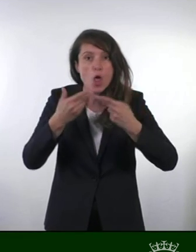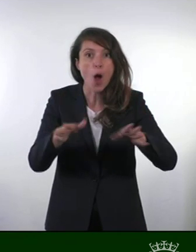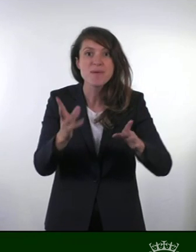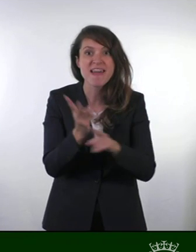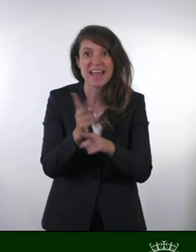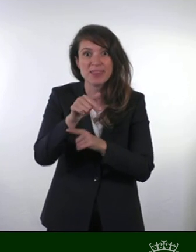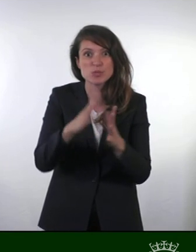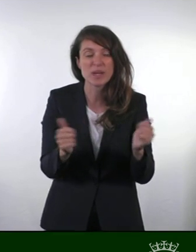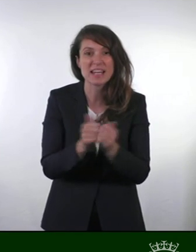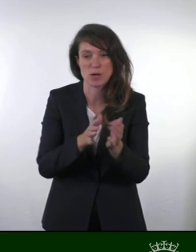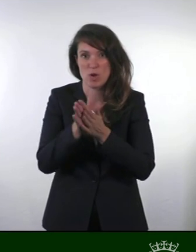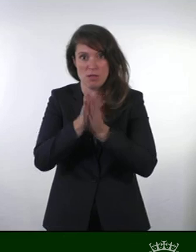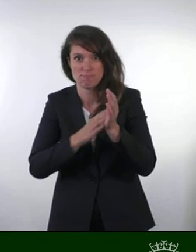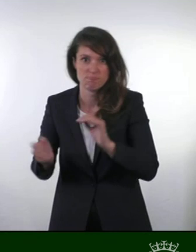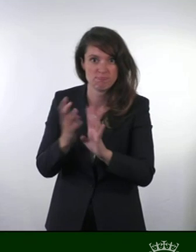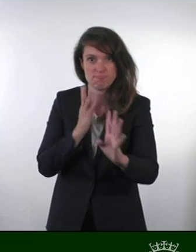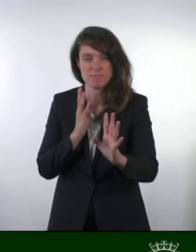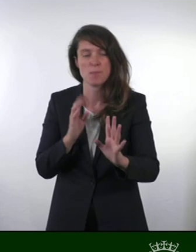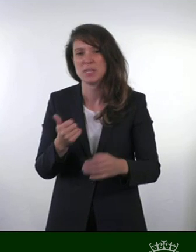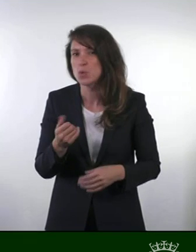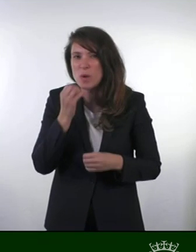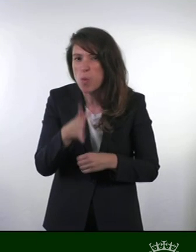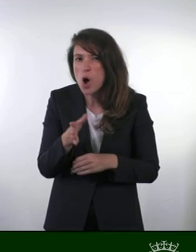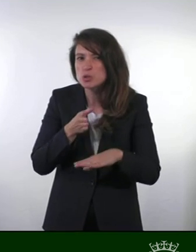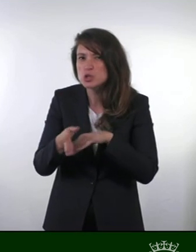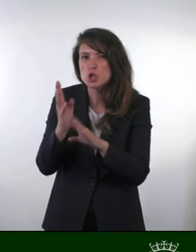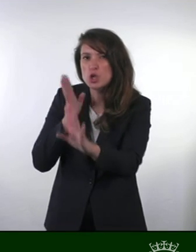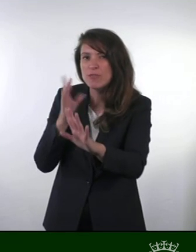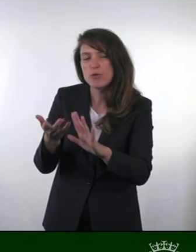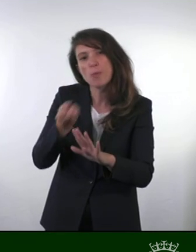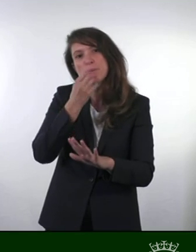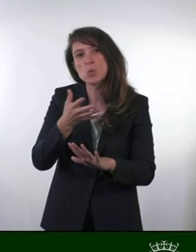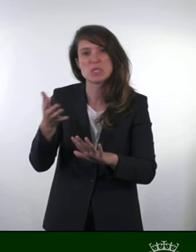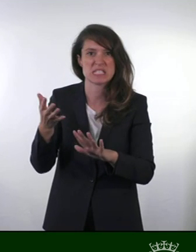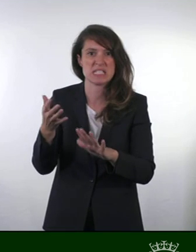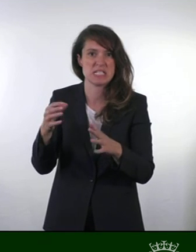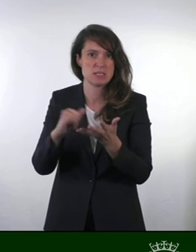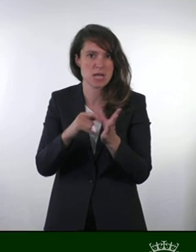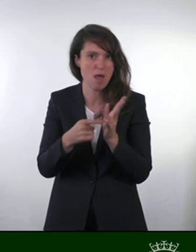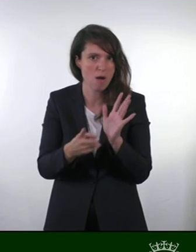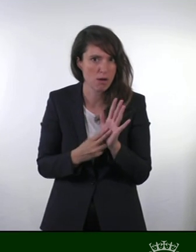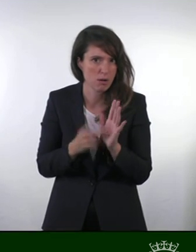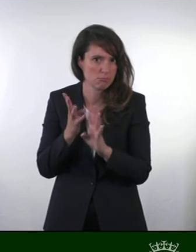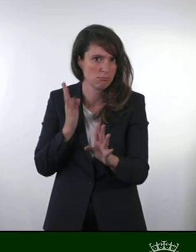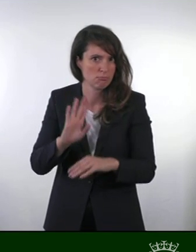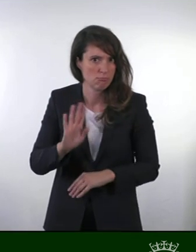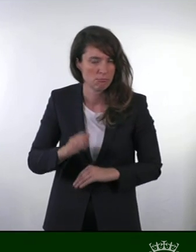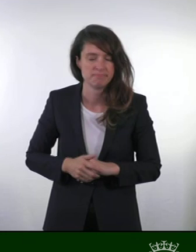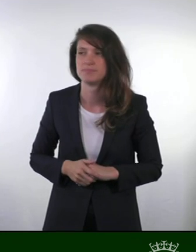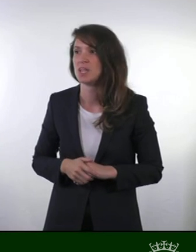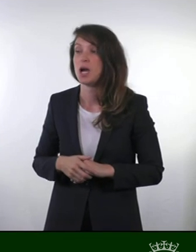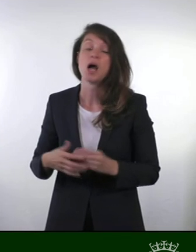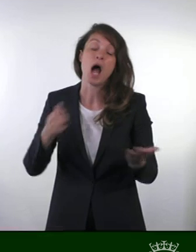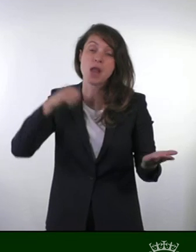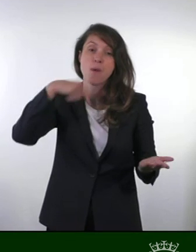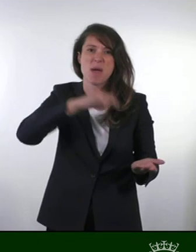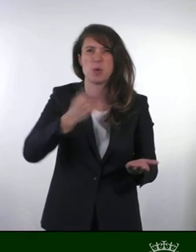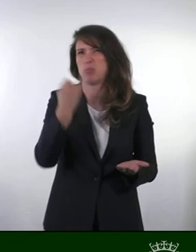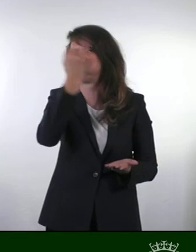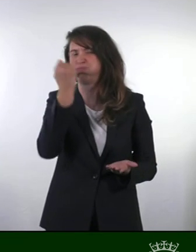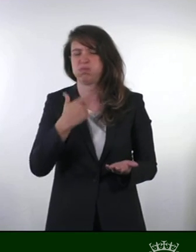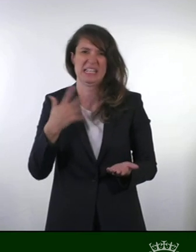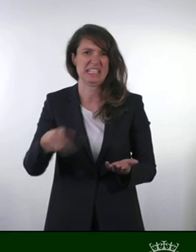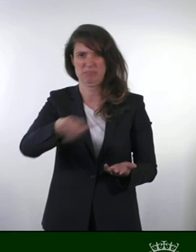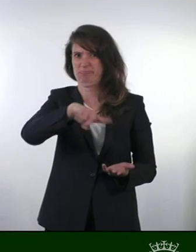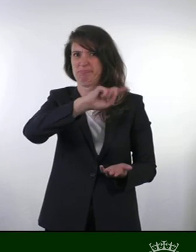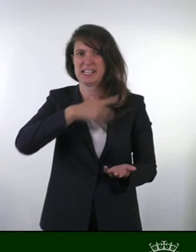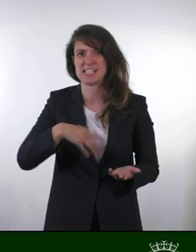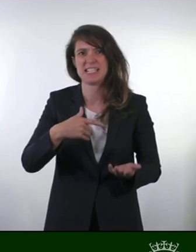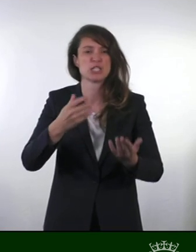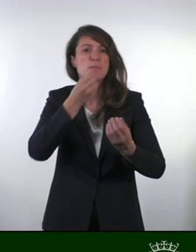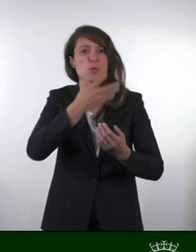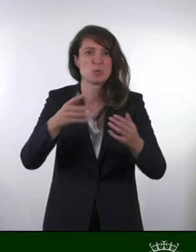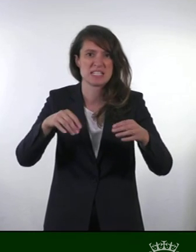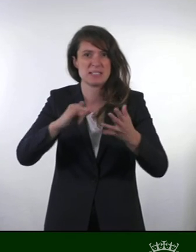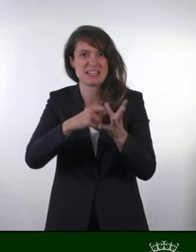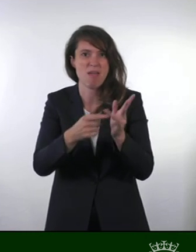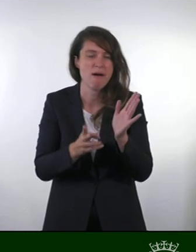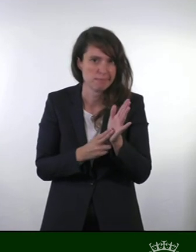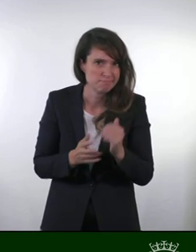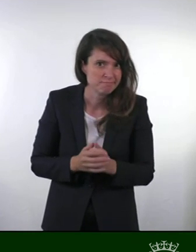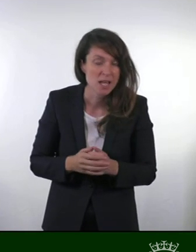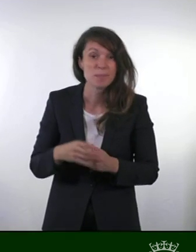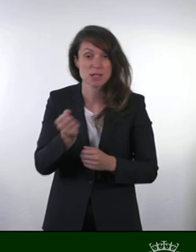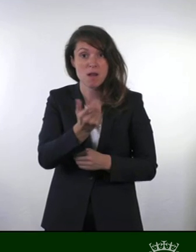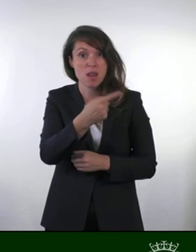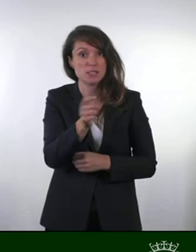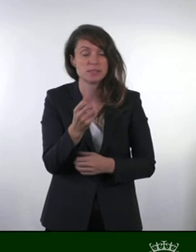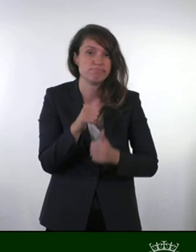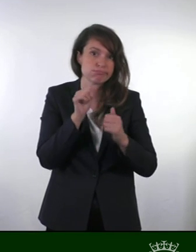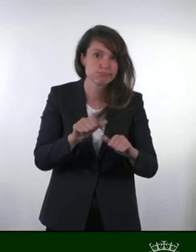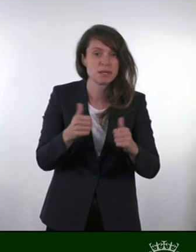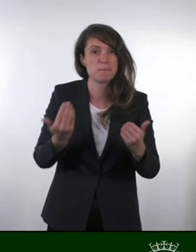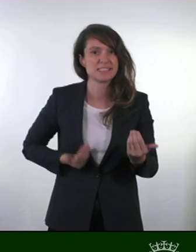Neither of us is likely to be queuing for an appointment at a beauty salon, however, much as it may be needed, and sadly, neither will anybody else, because many of those much-loved businesses remain closed.